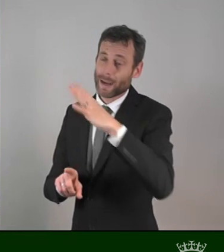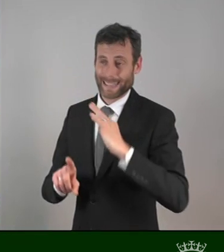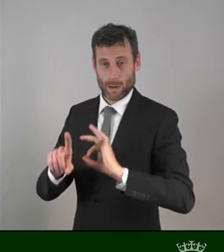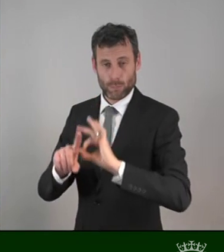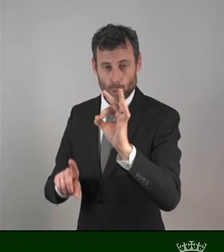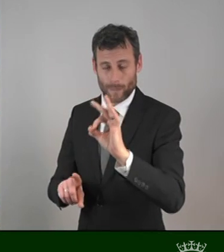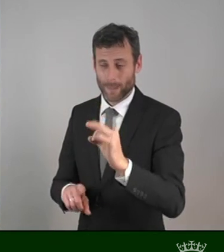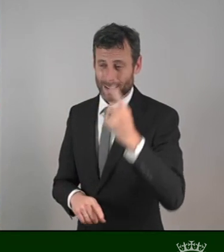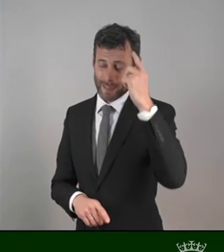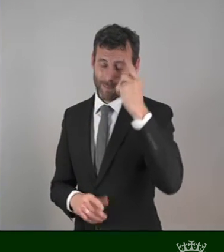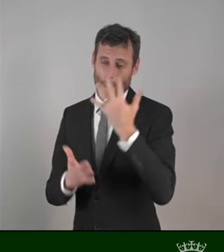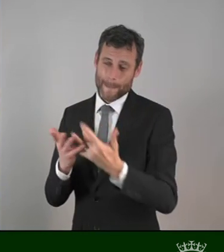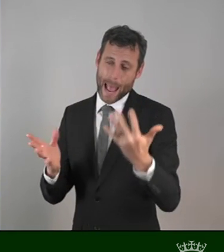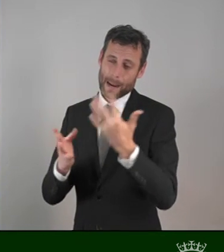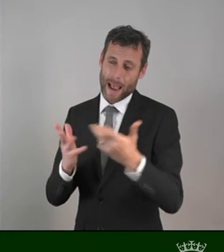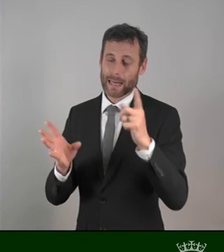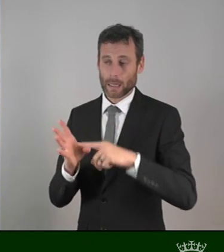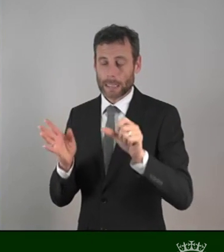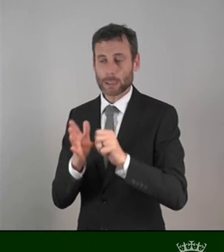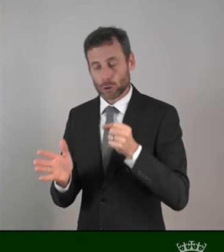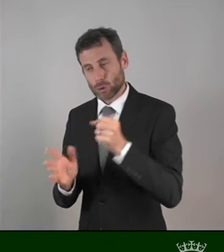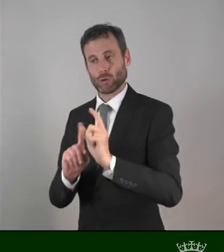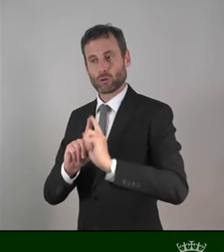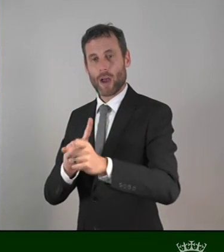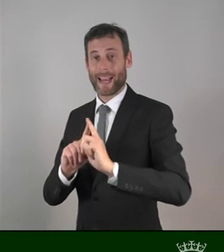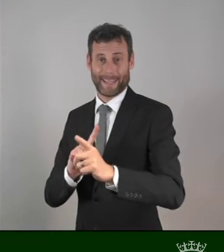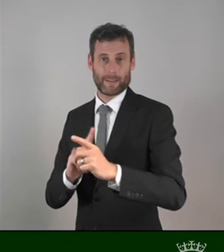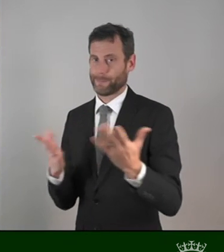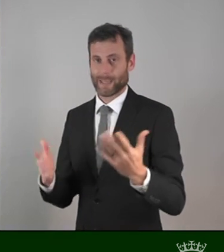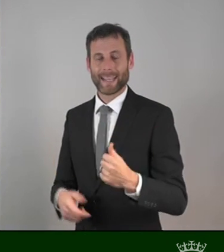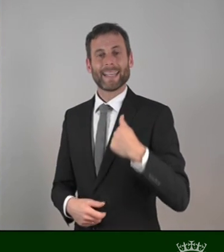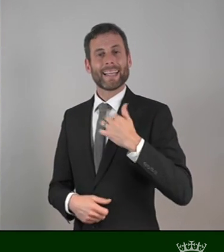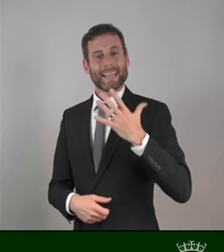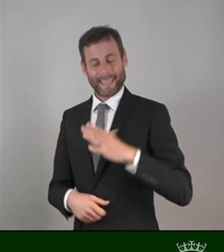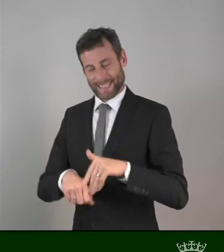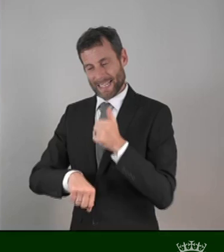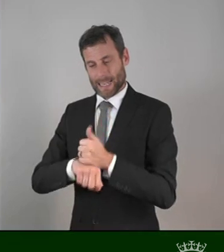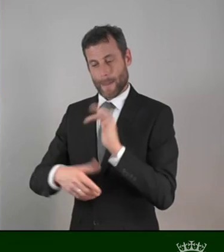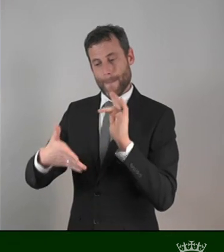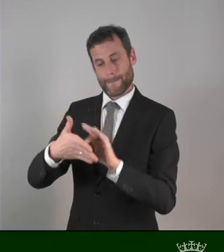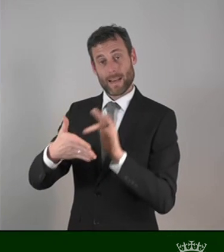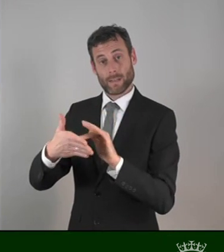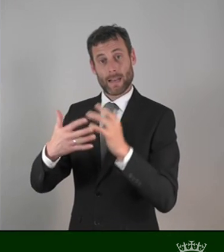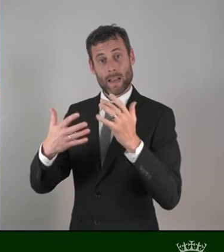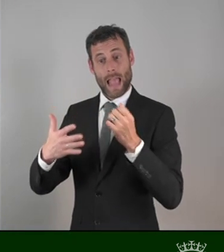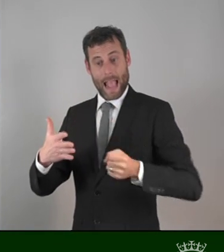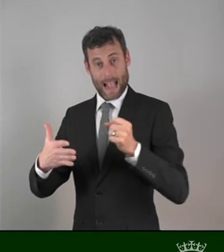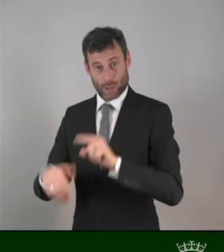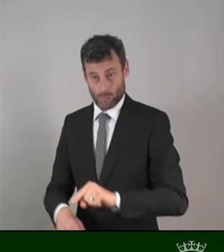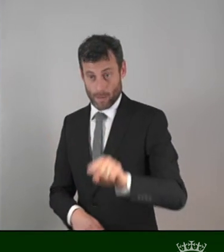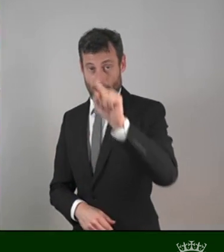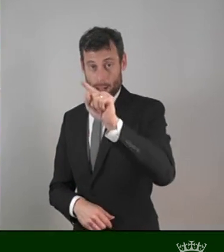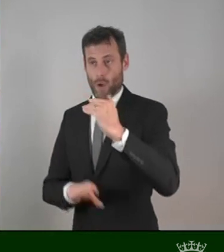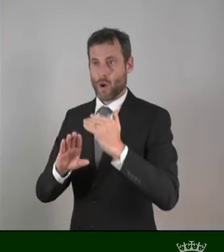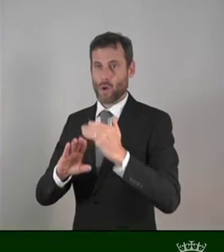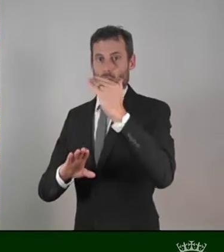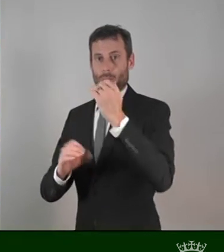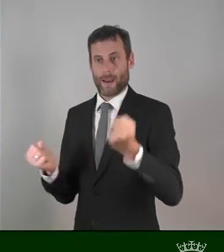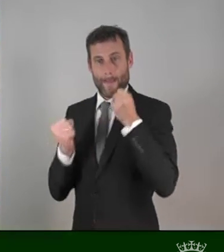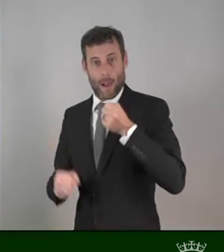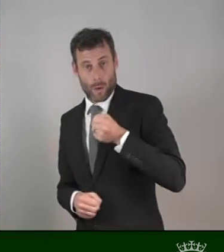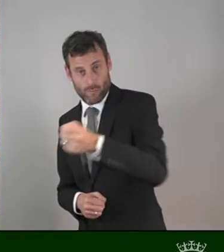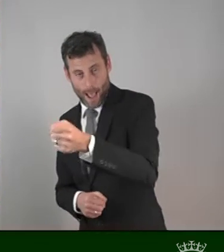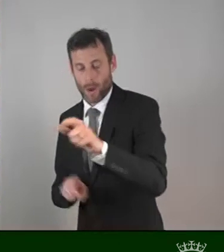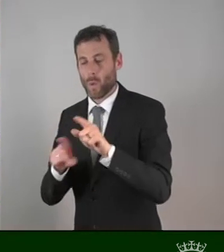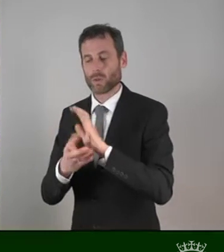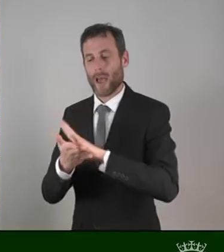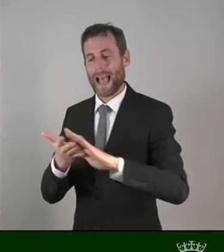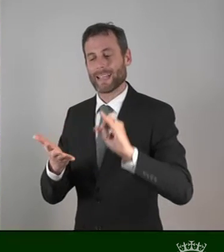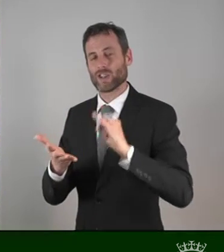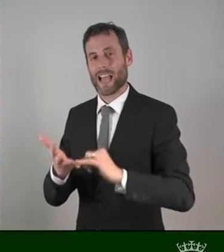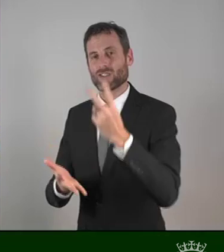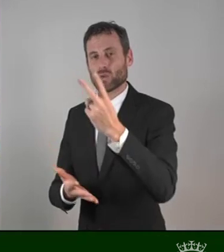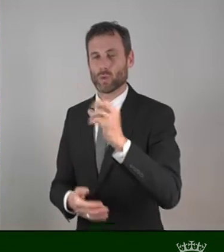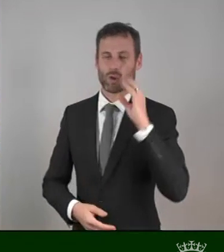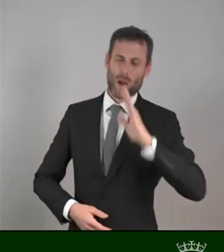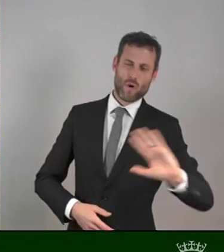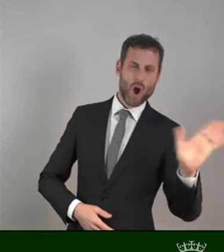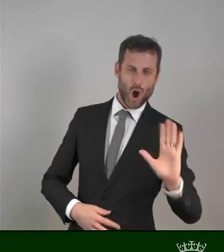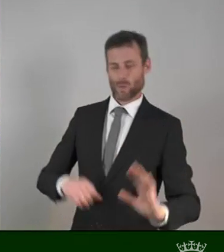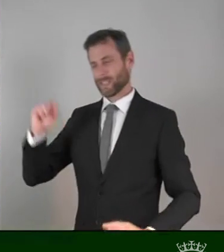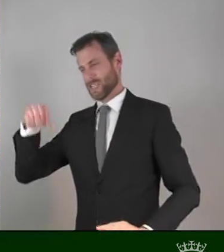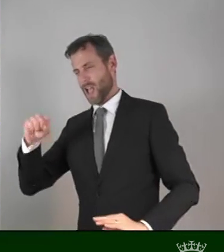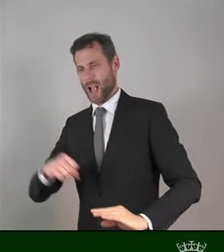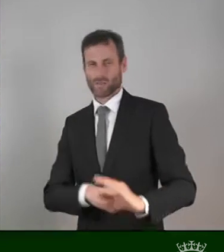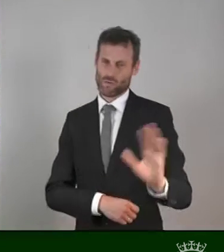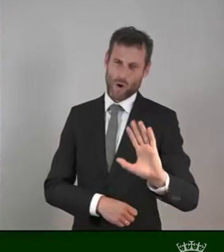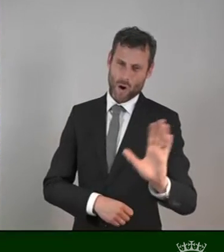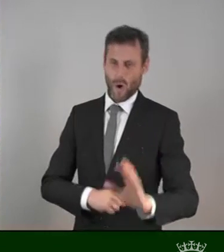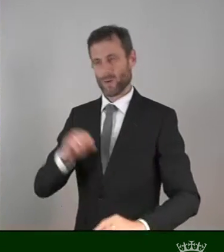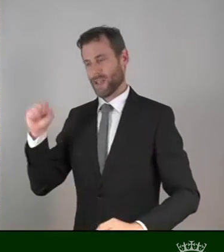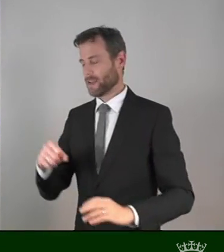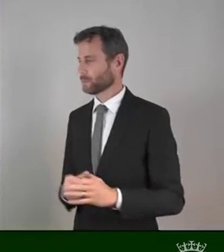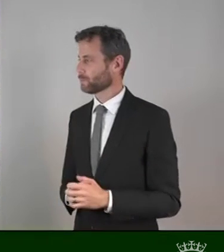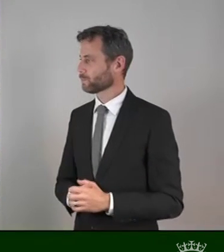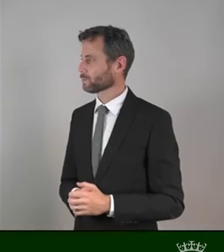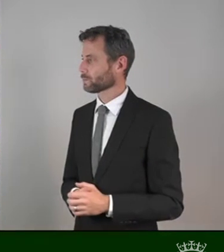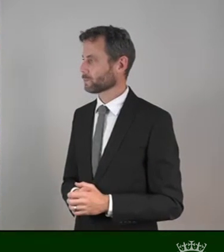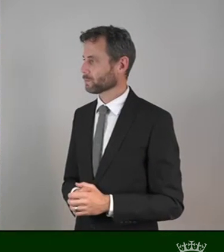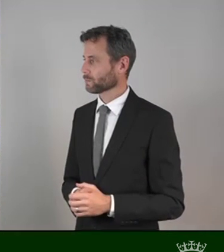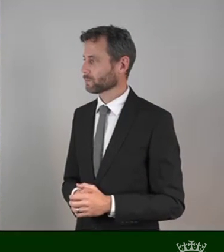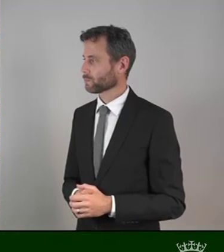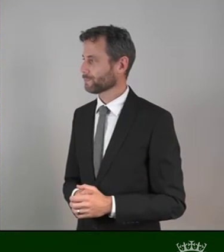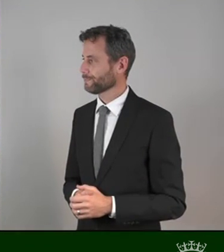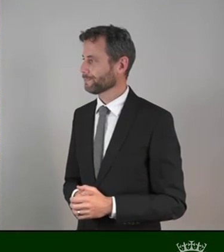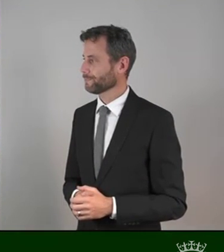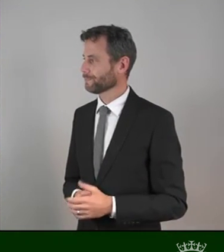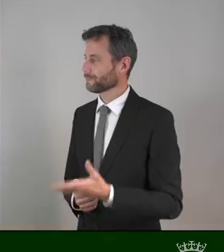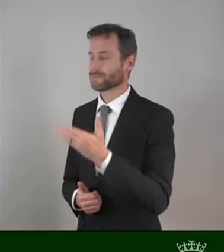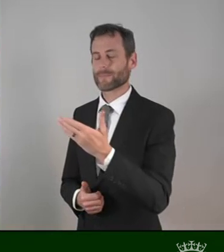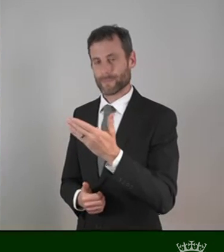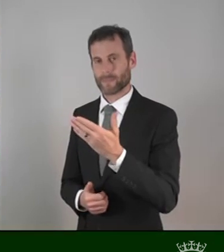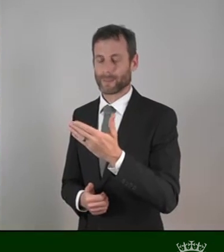decades of disruption, the only way to do this is through Midlands Engine Rail, Northern Powerhouse Rail, and HS2?